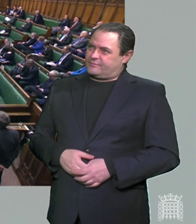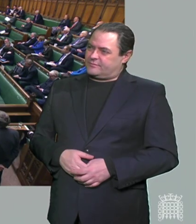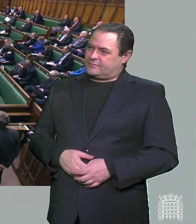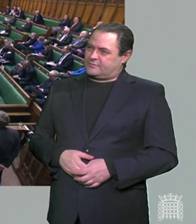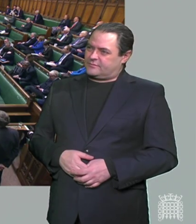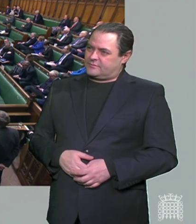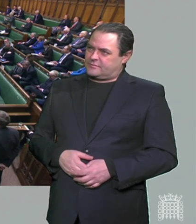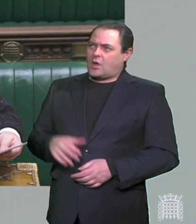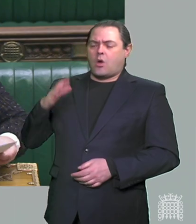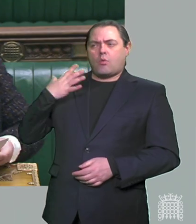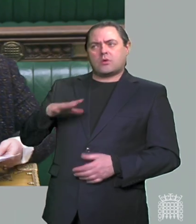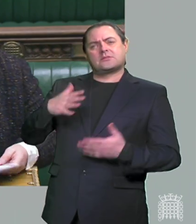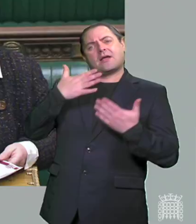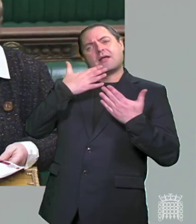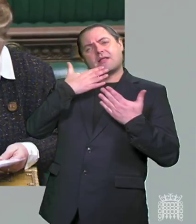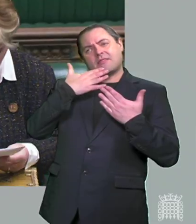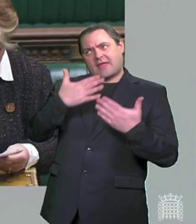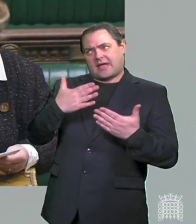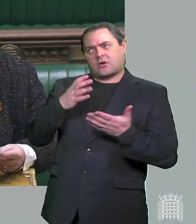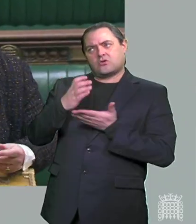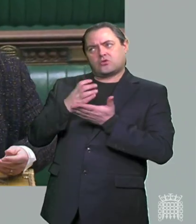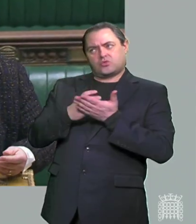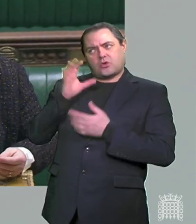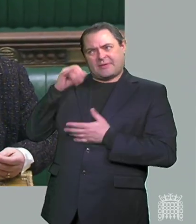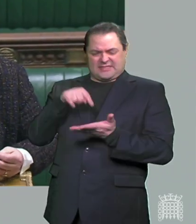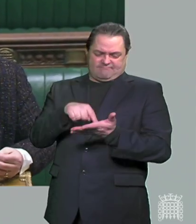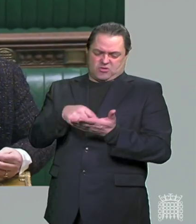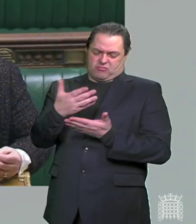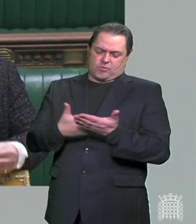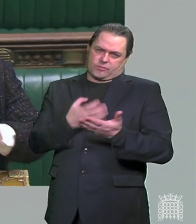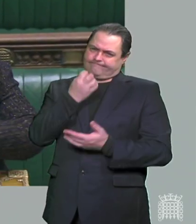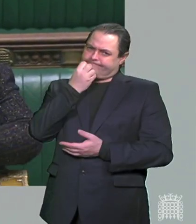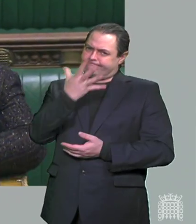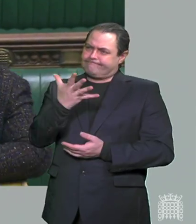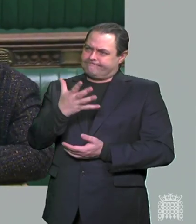May I join the Attorney General in thanking the House of Lords Constitution Committee for this excellent report?